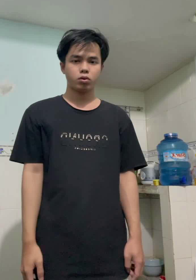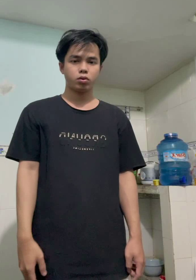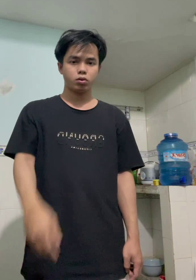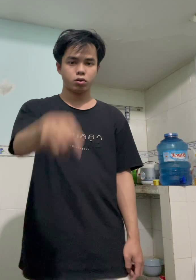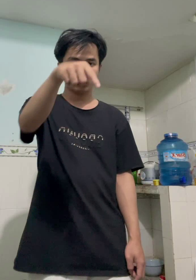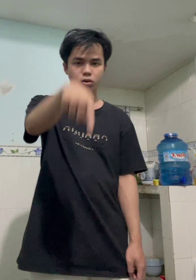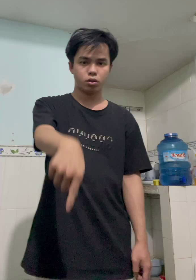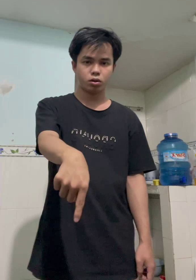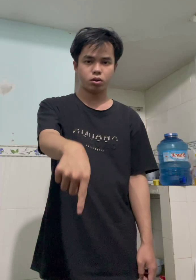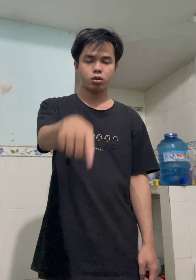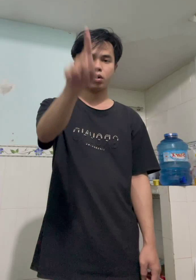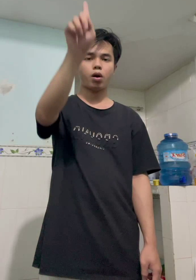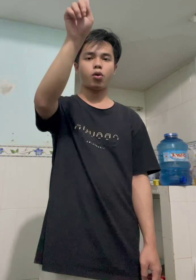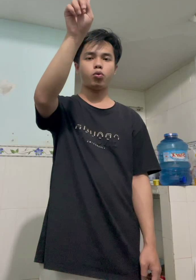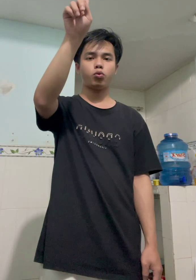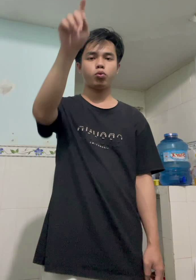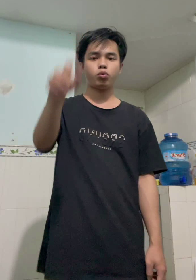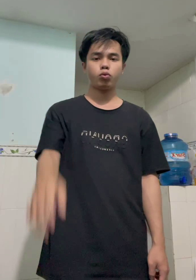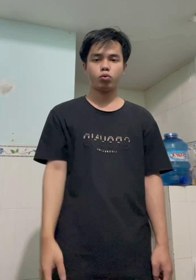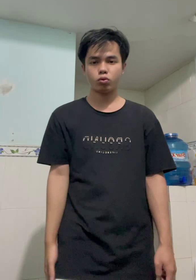di dau